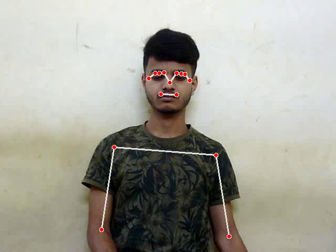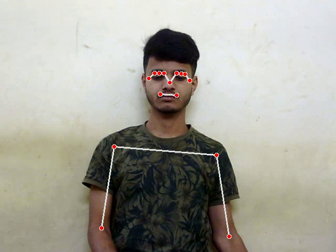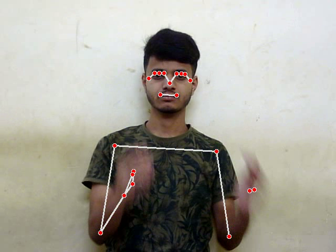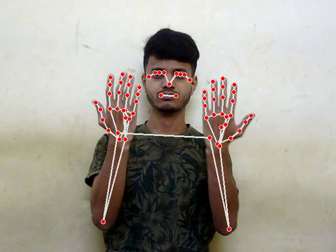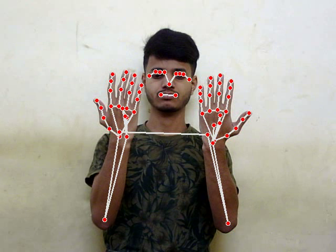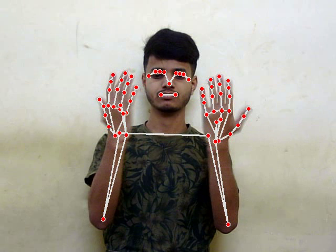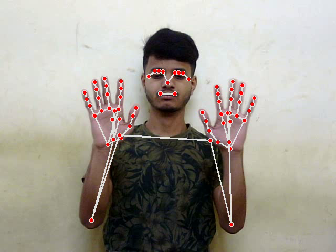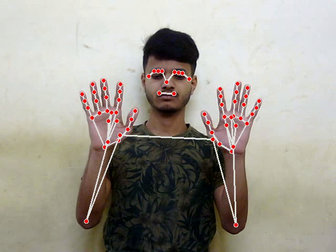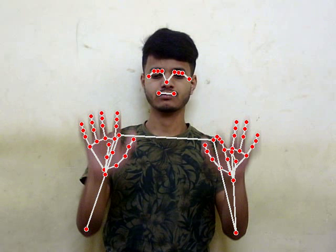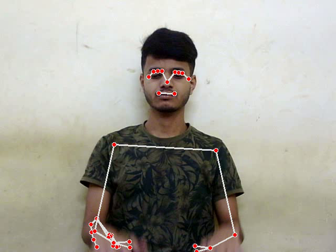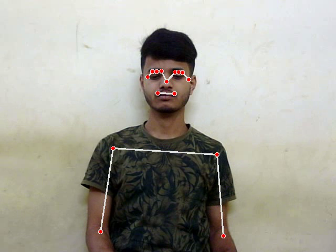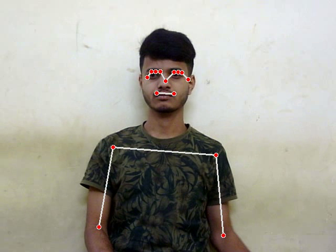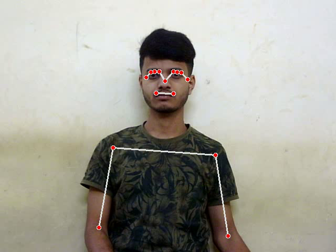do not want